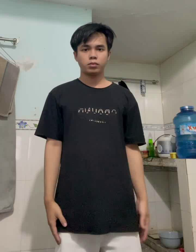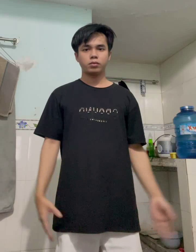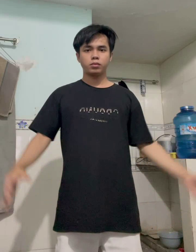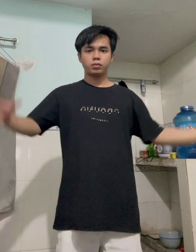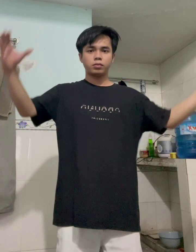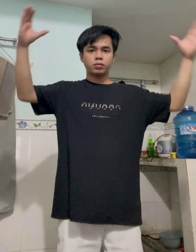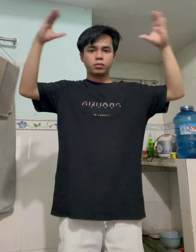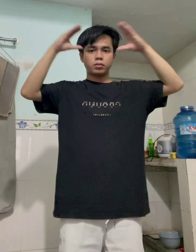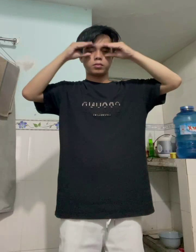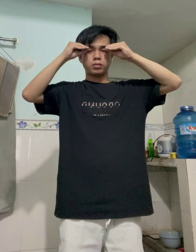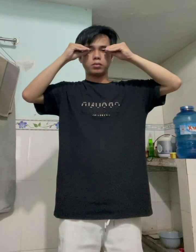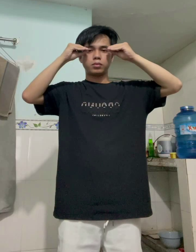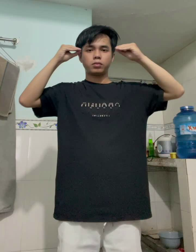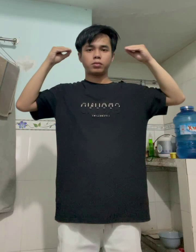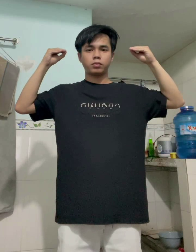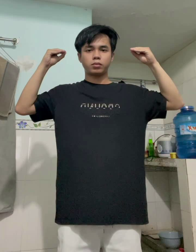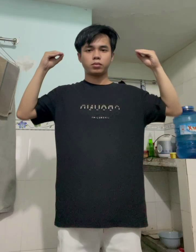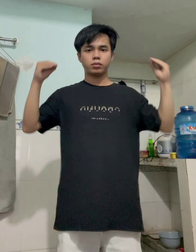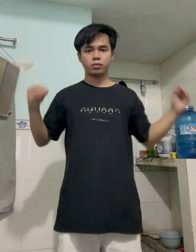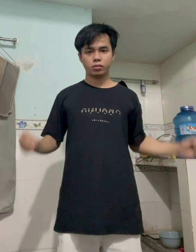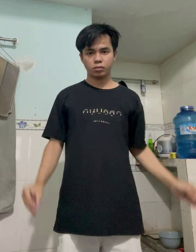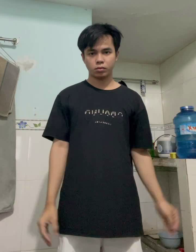buoi toi